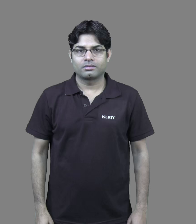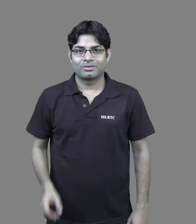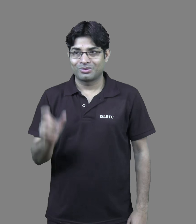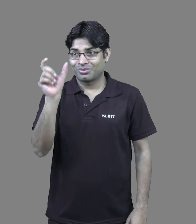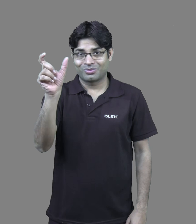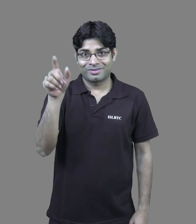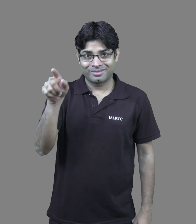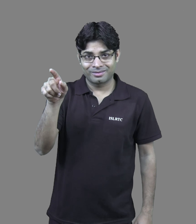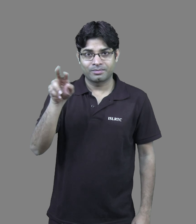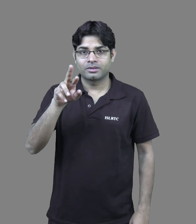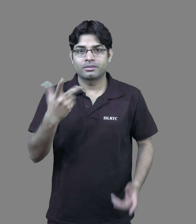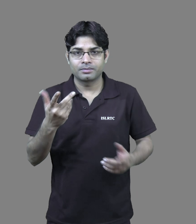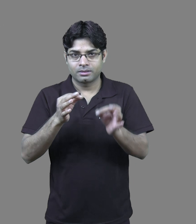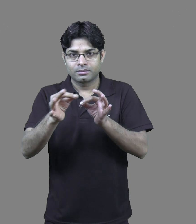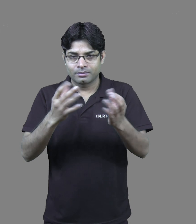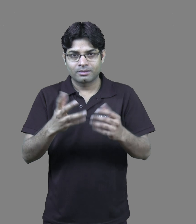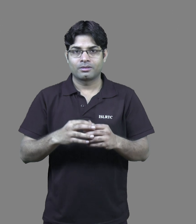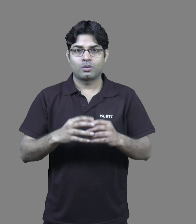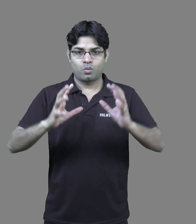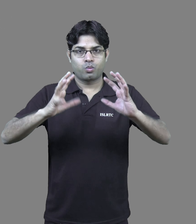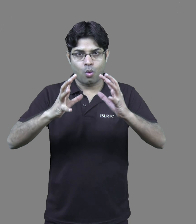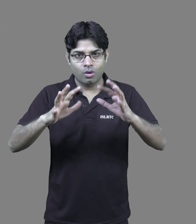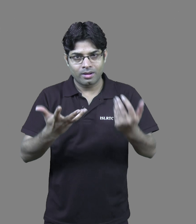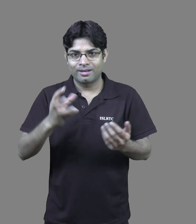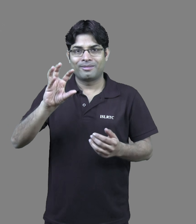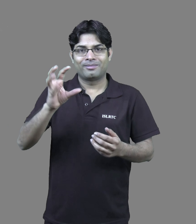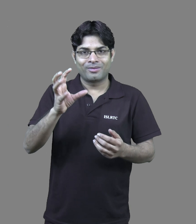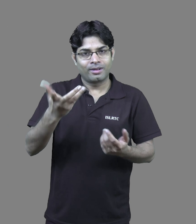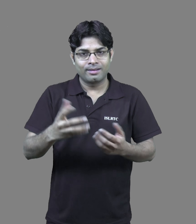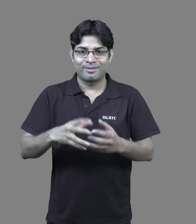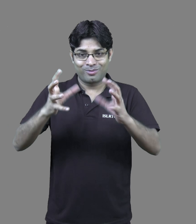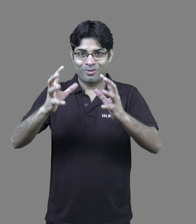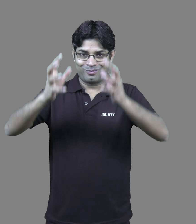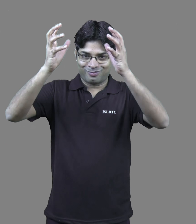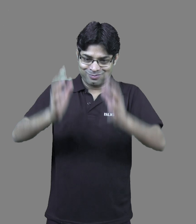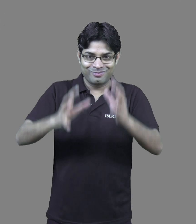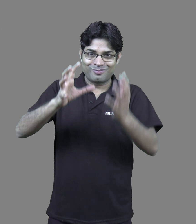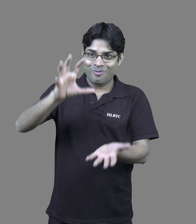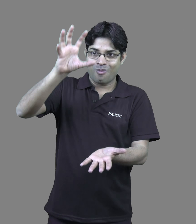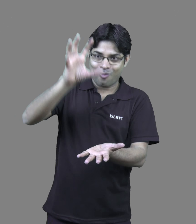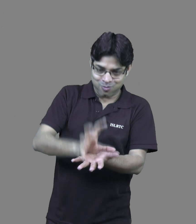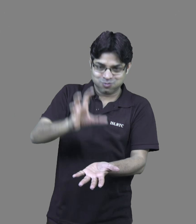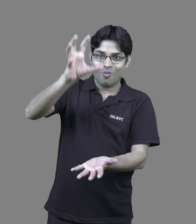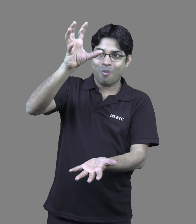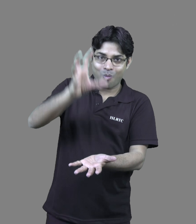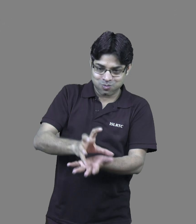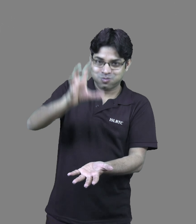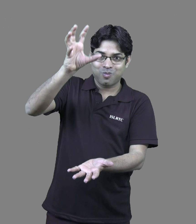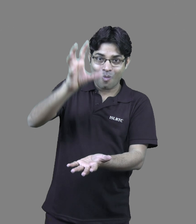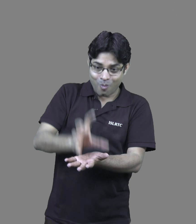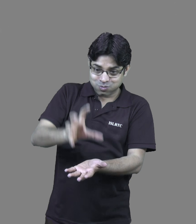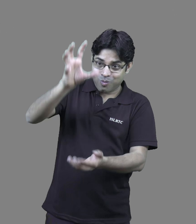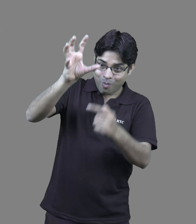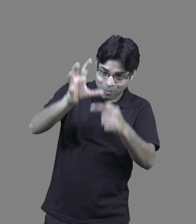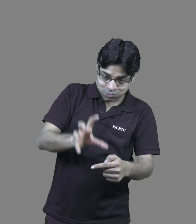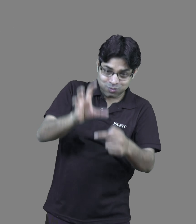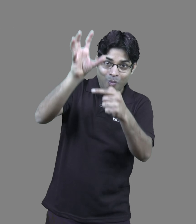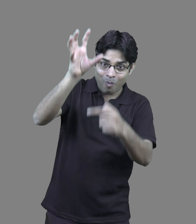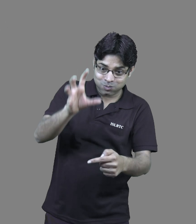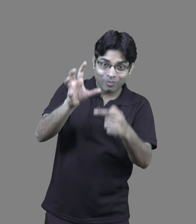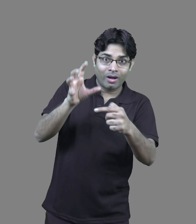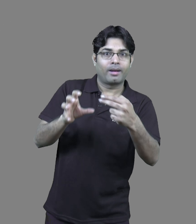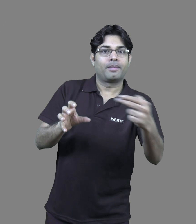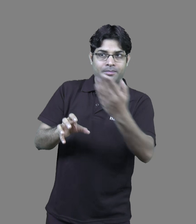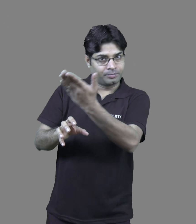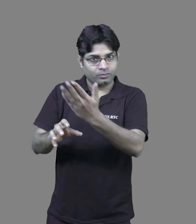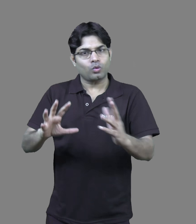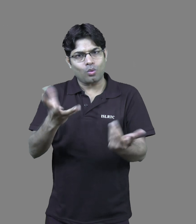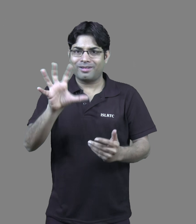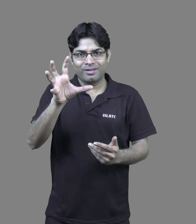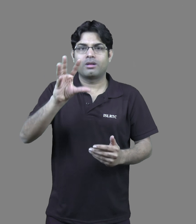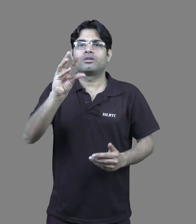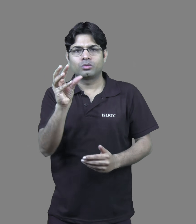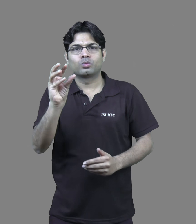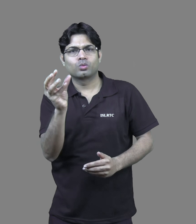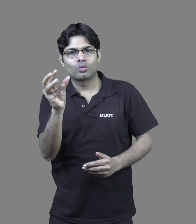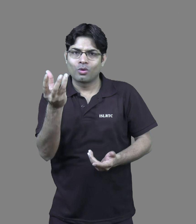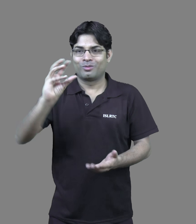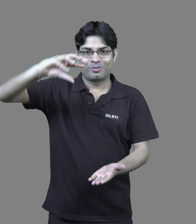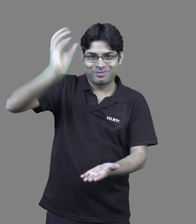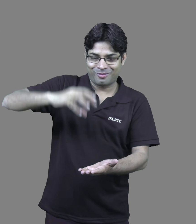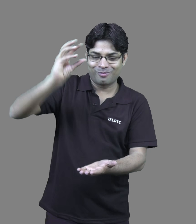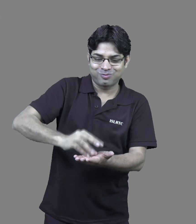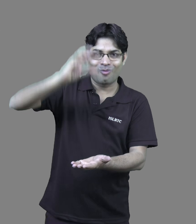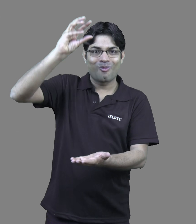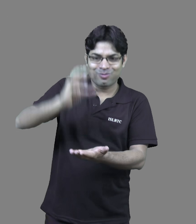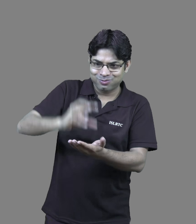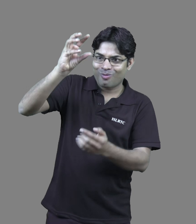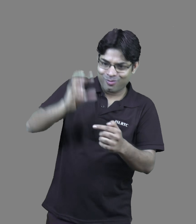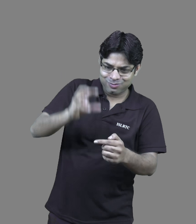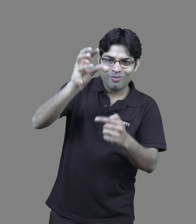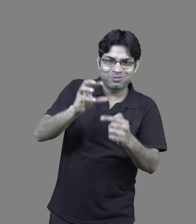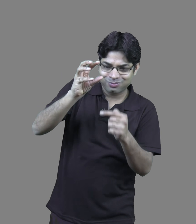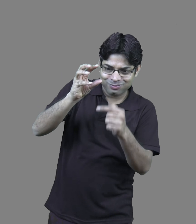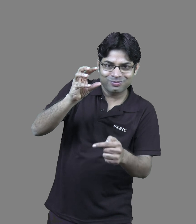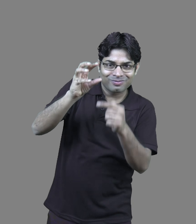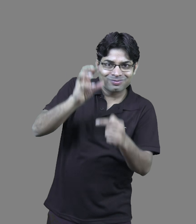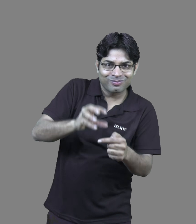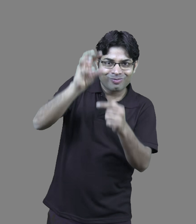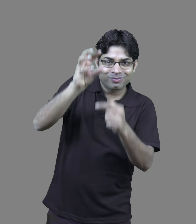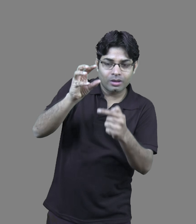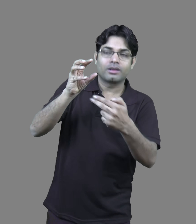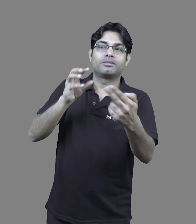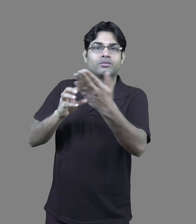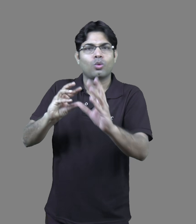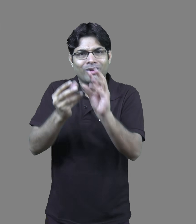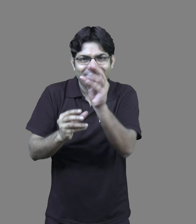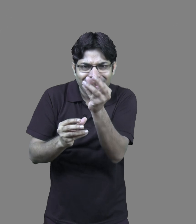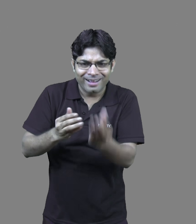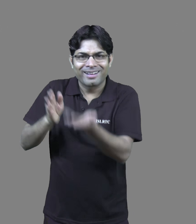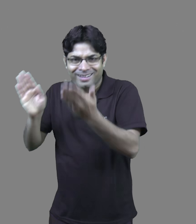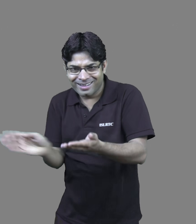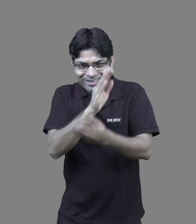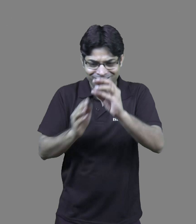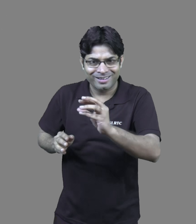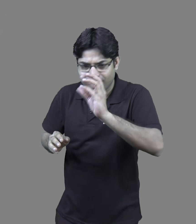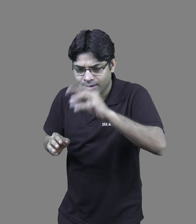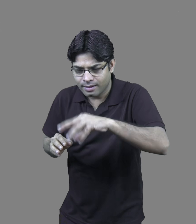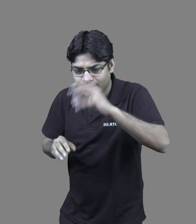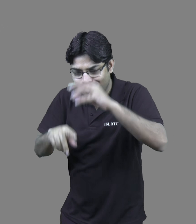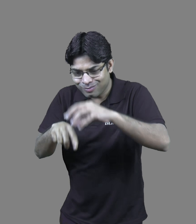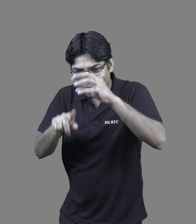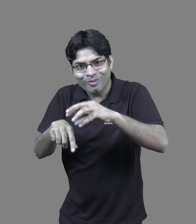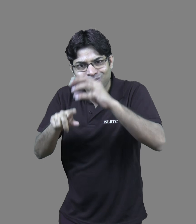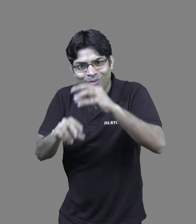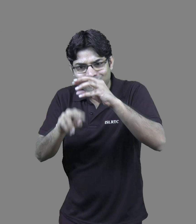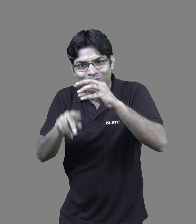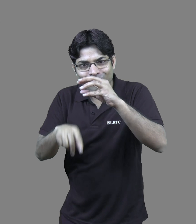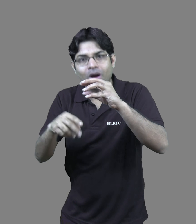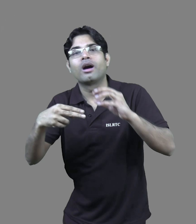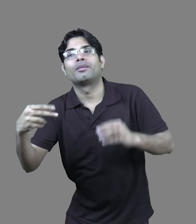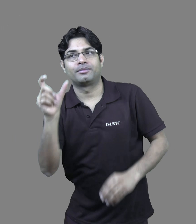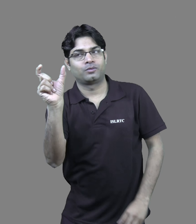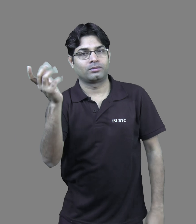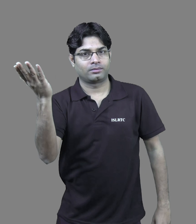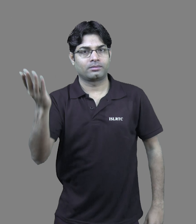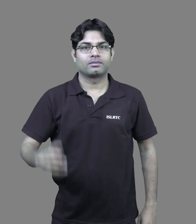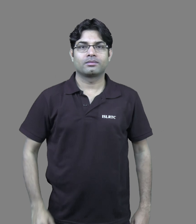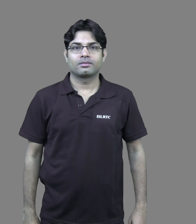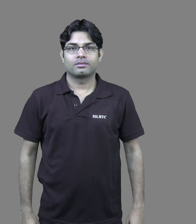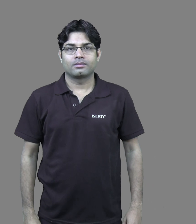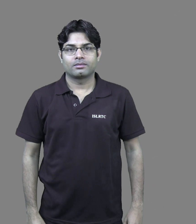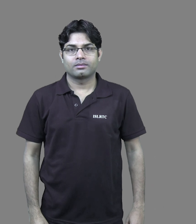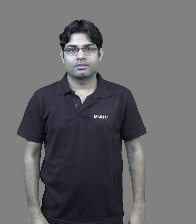Bounce Rebound